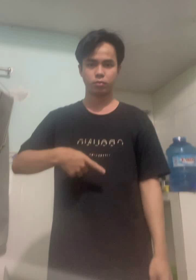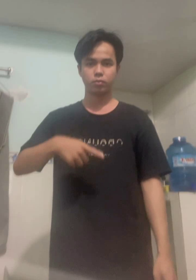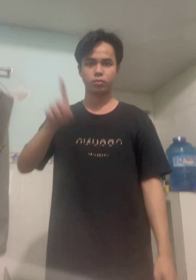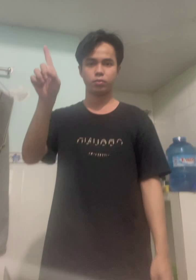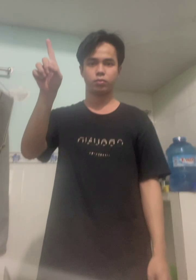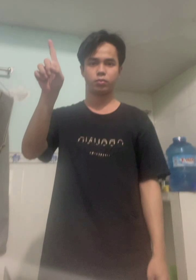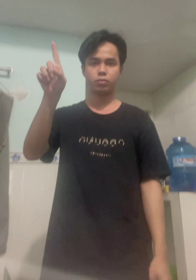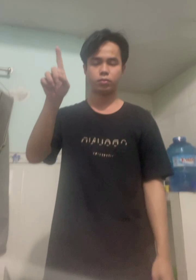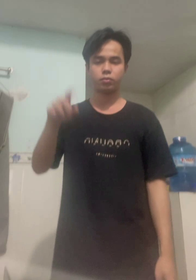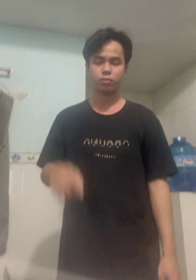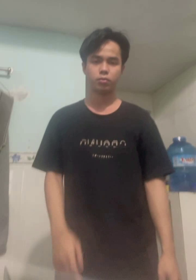di